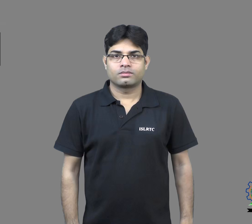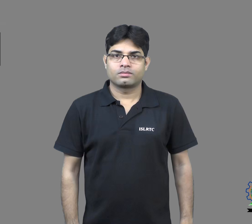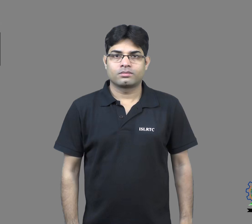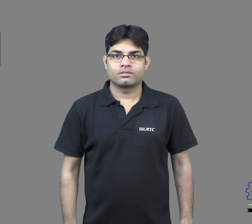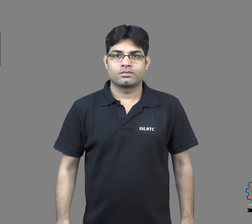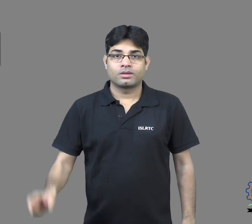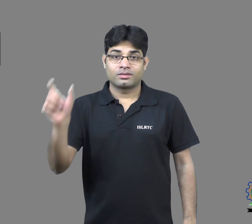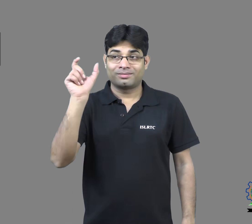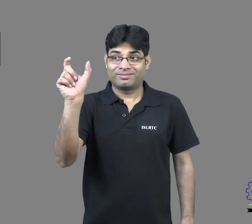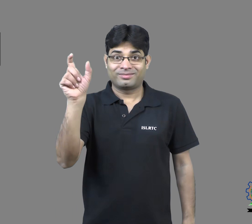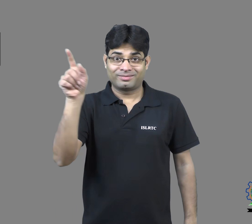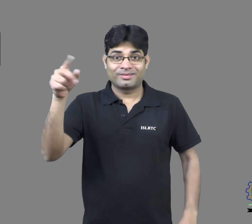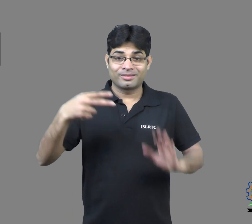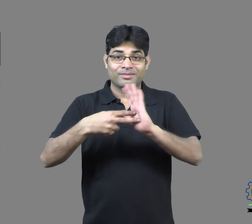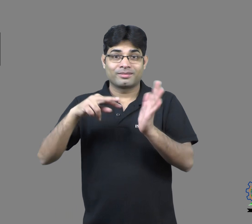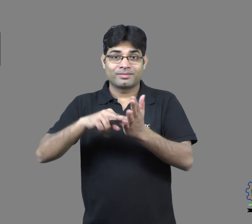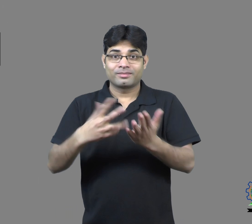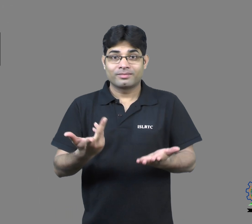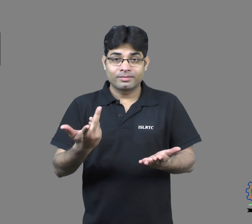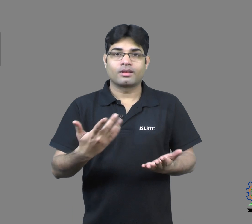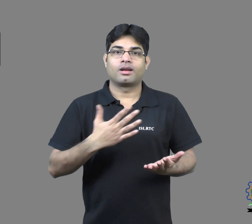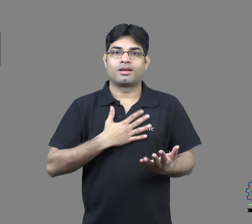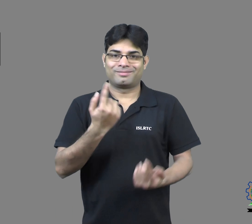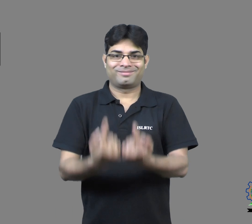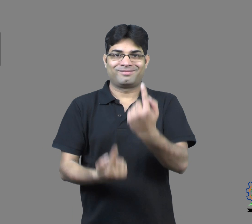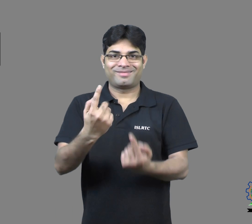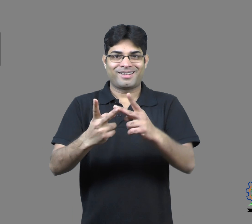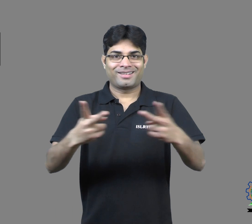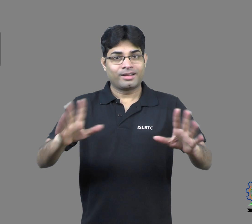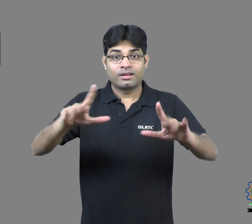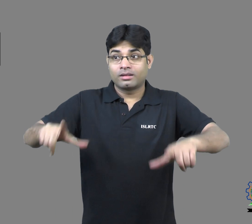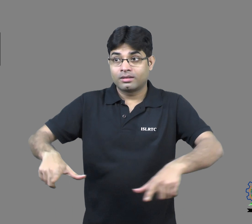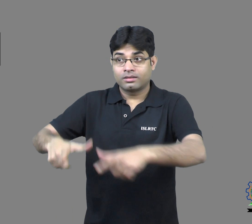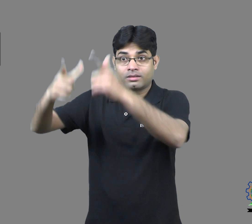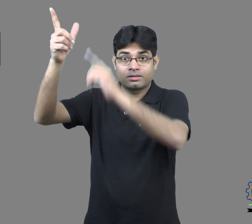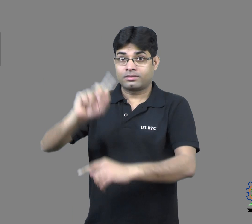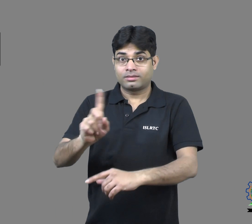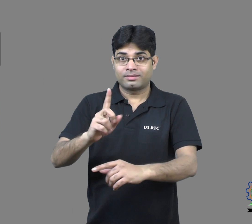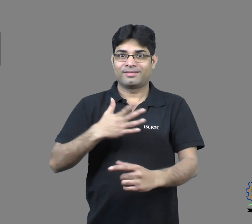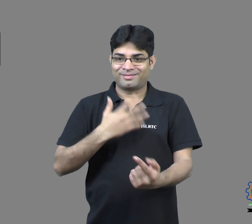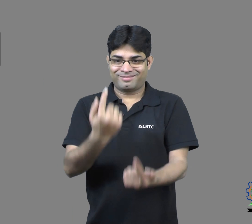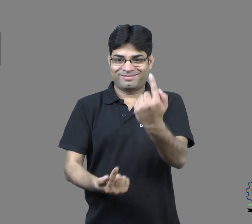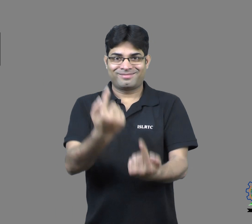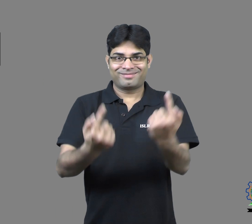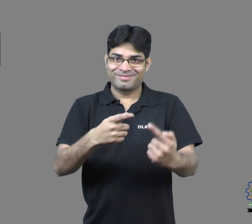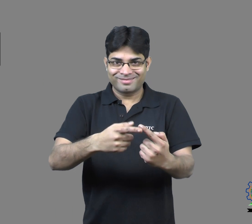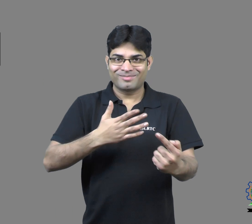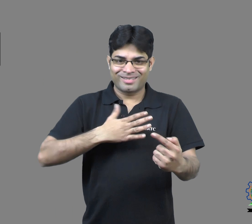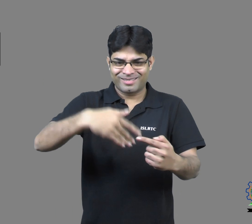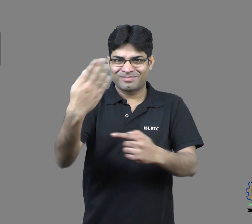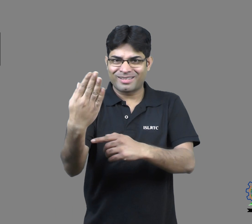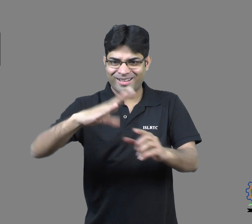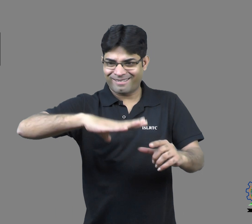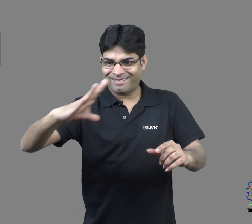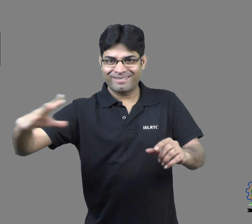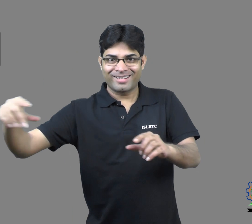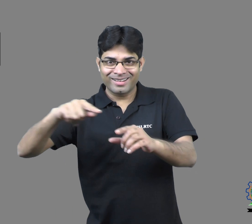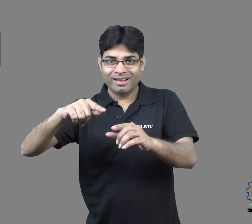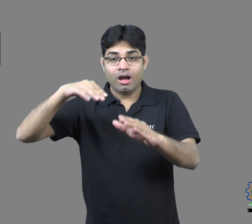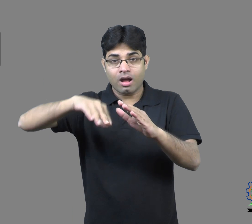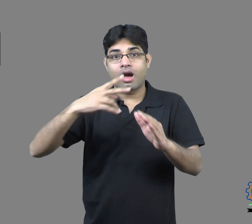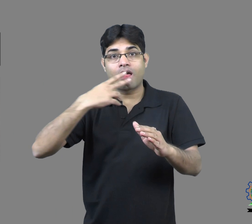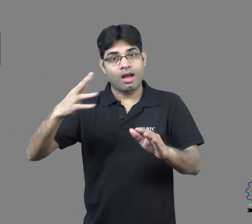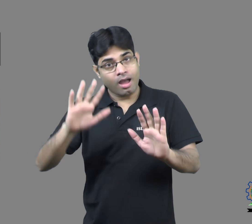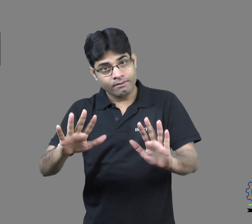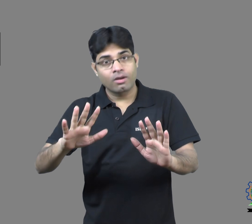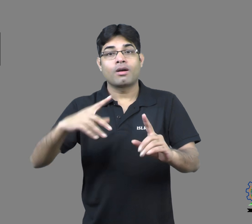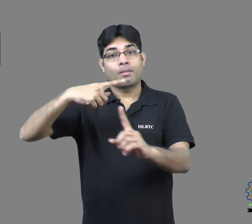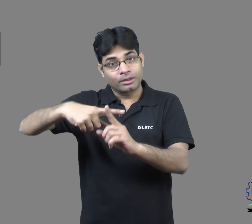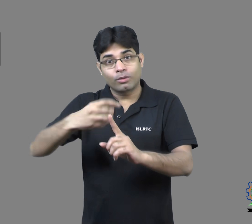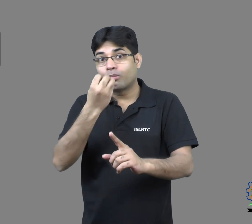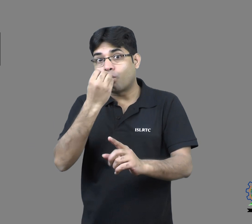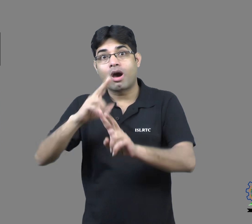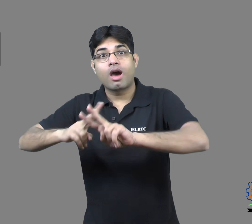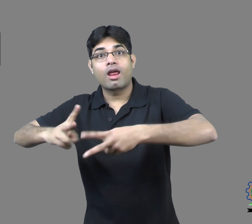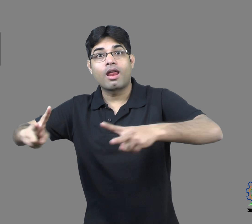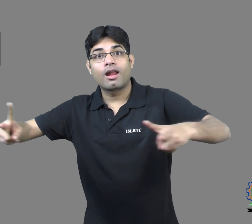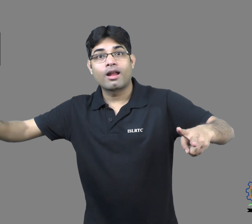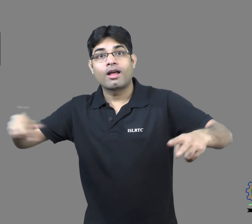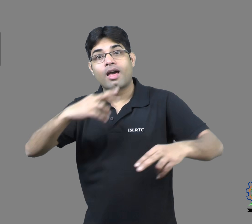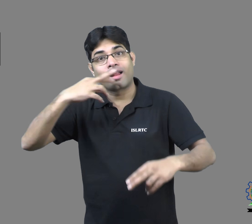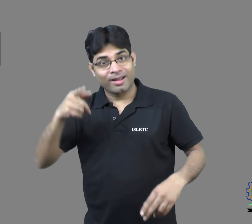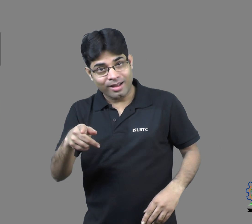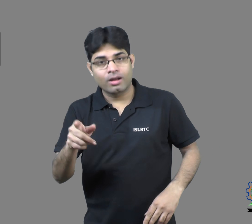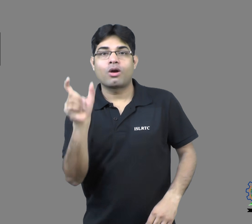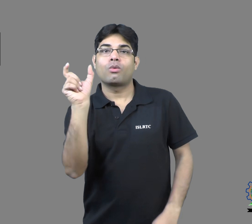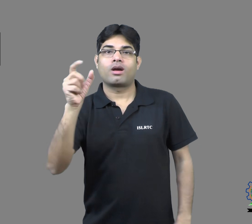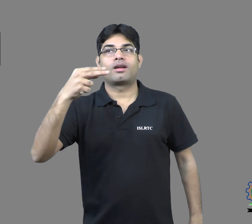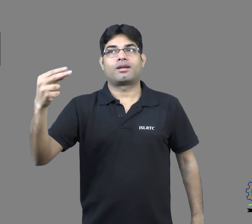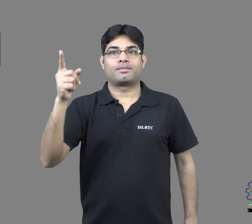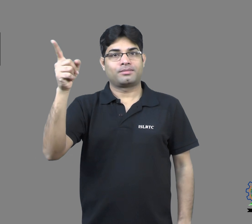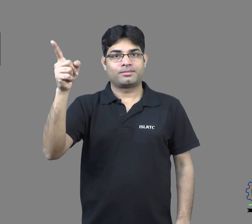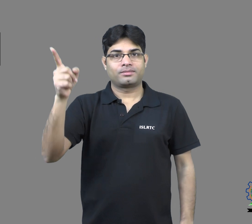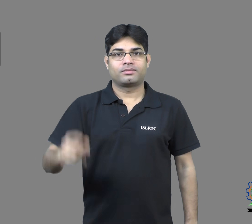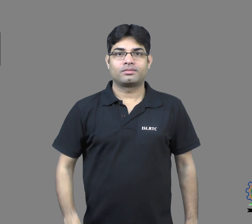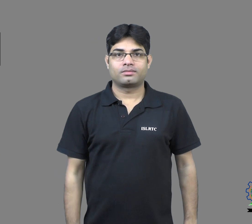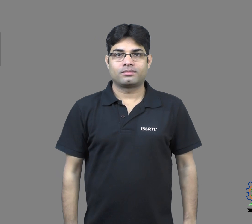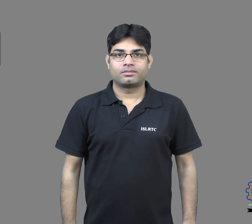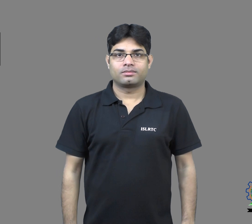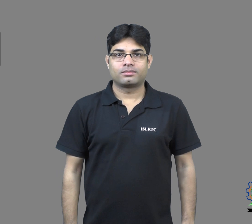Flowering Foliage Shrubs